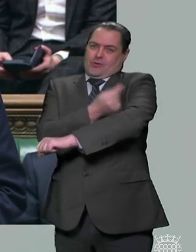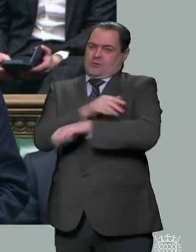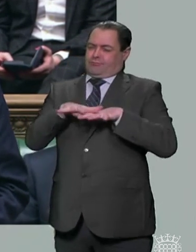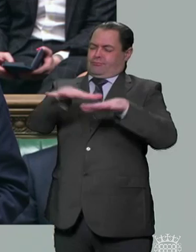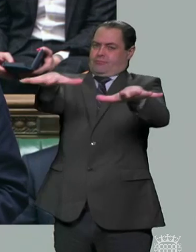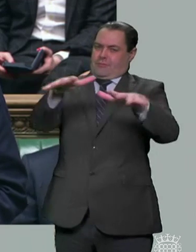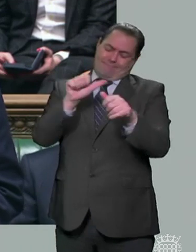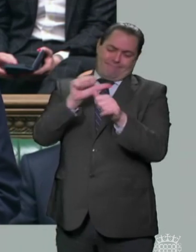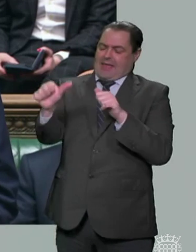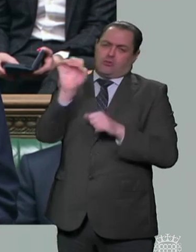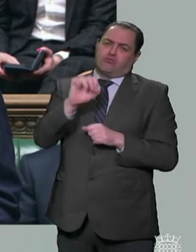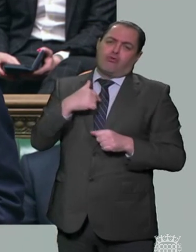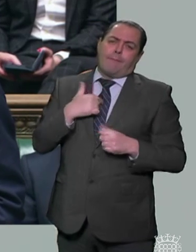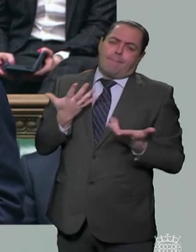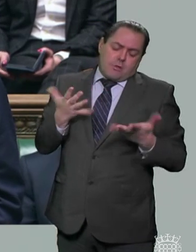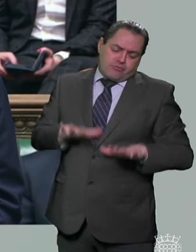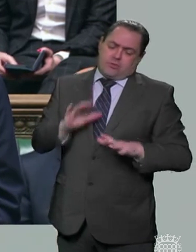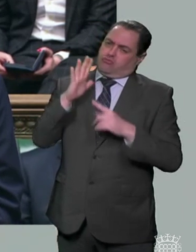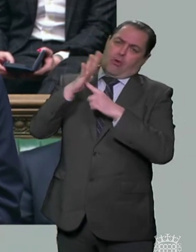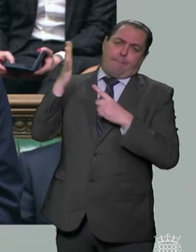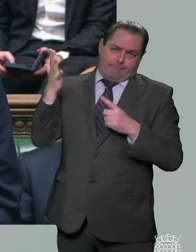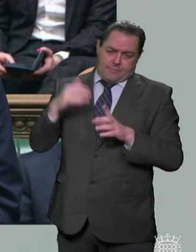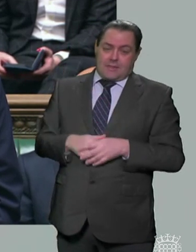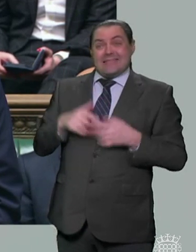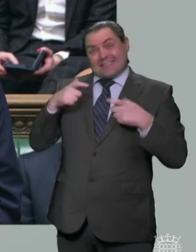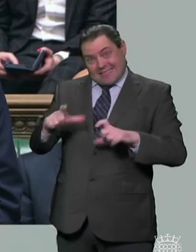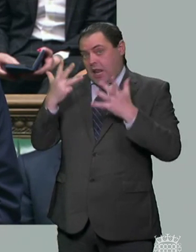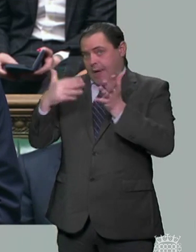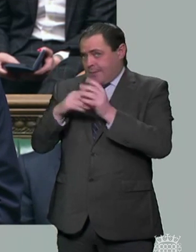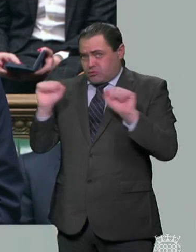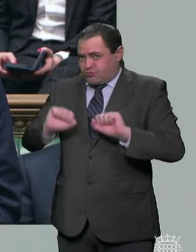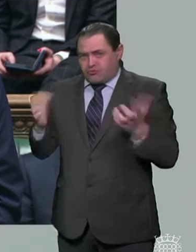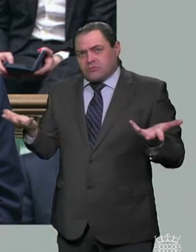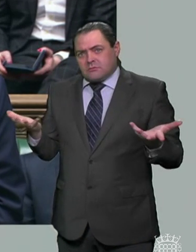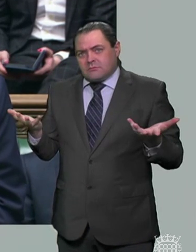Yet there are still almost 9 million people eligible who have not had their booster.